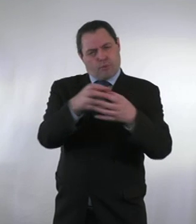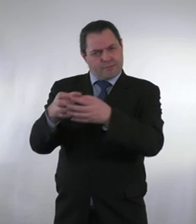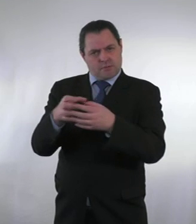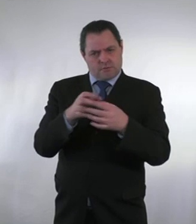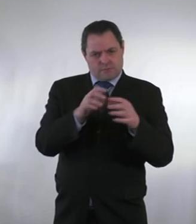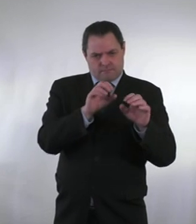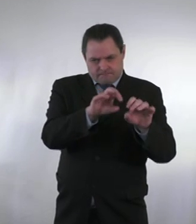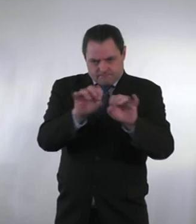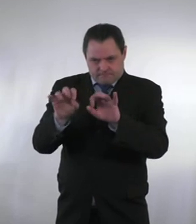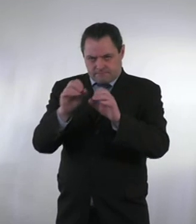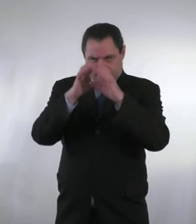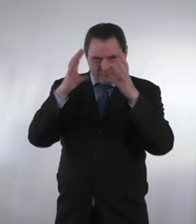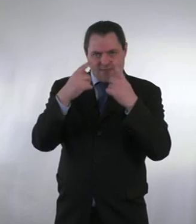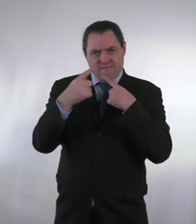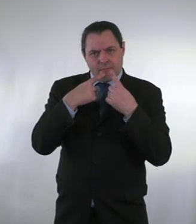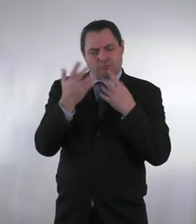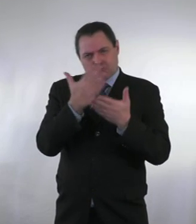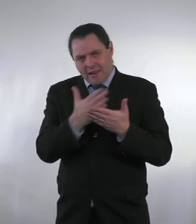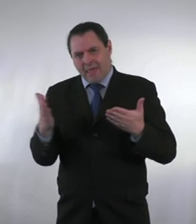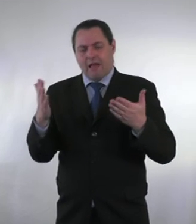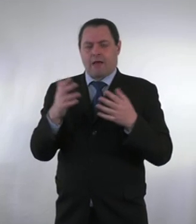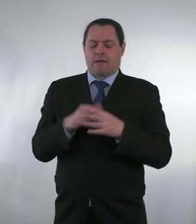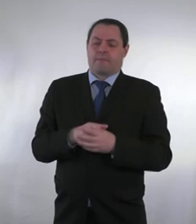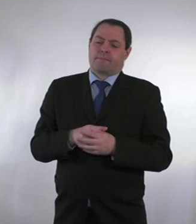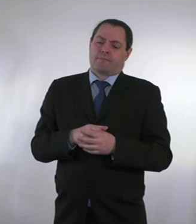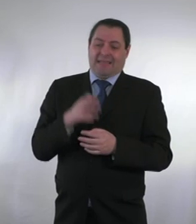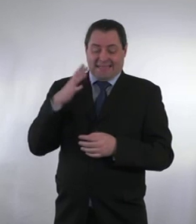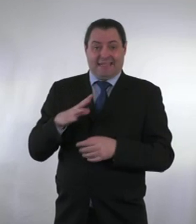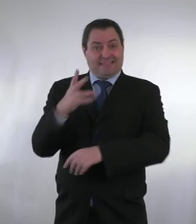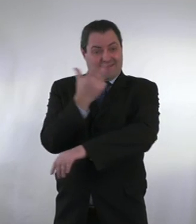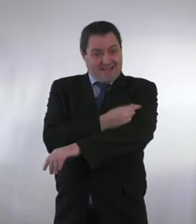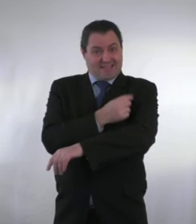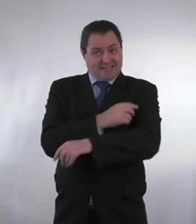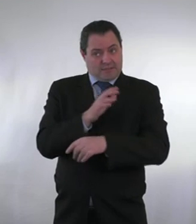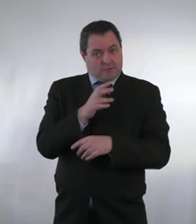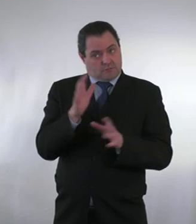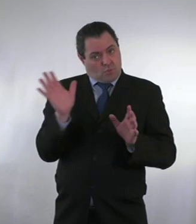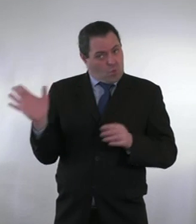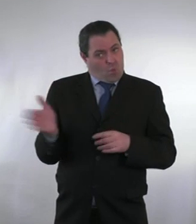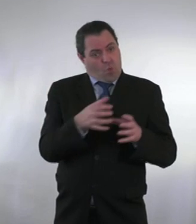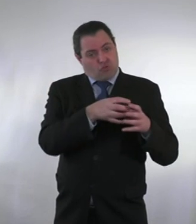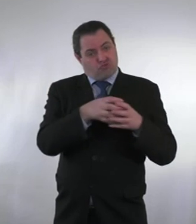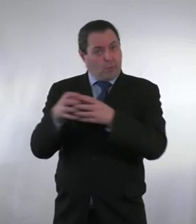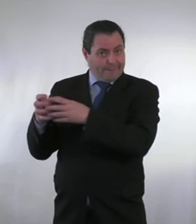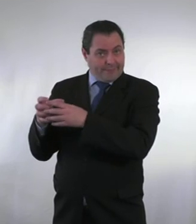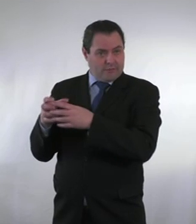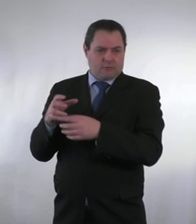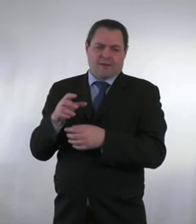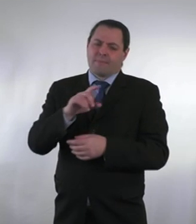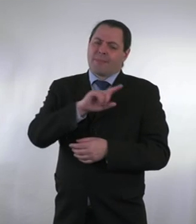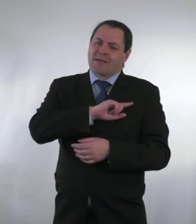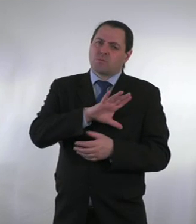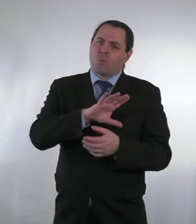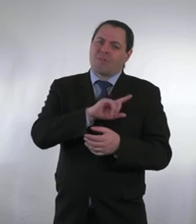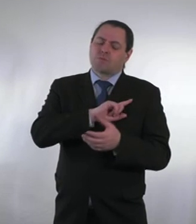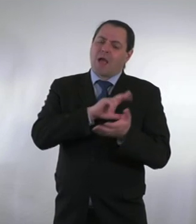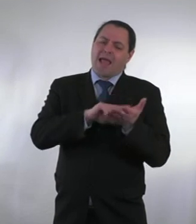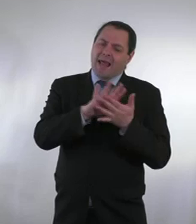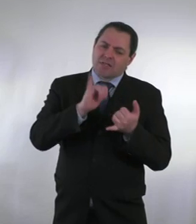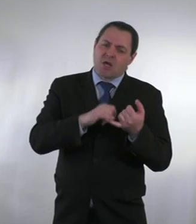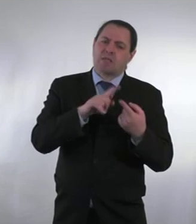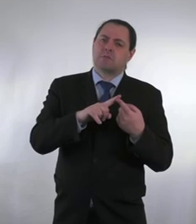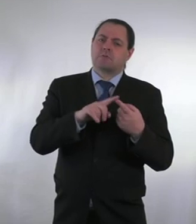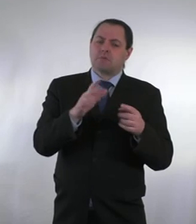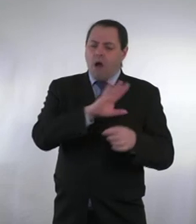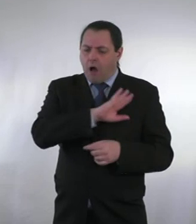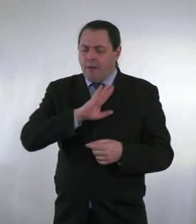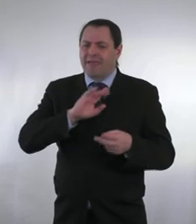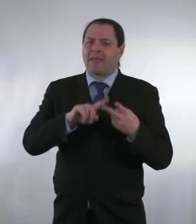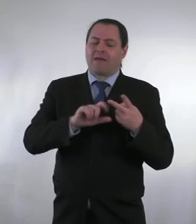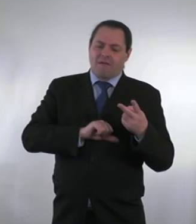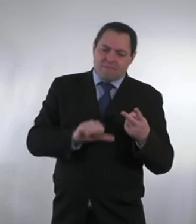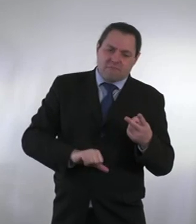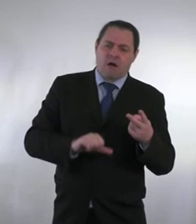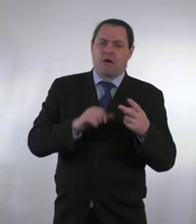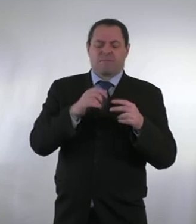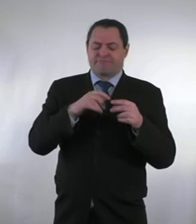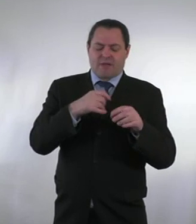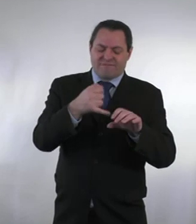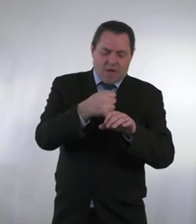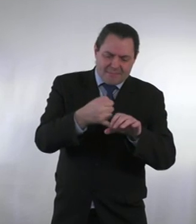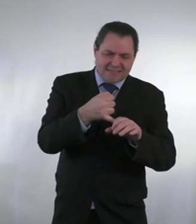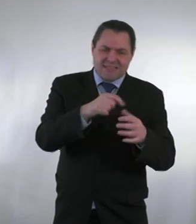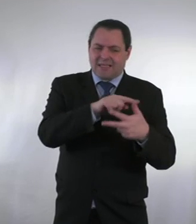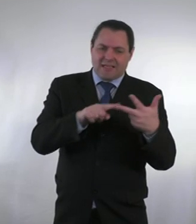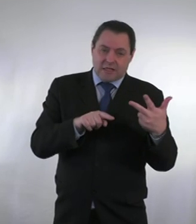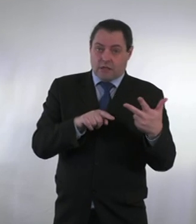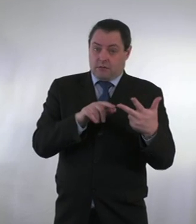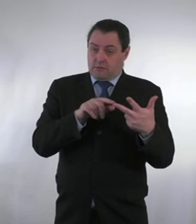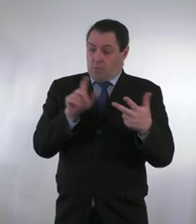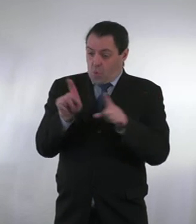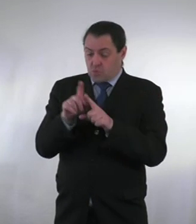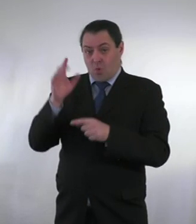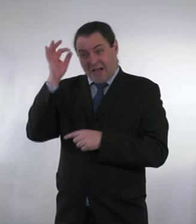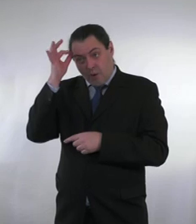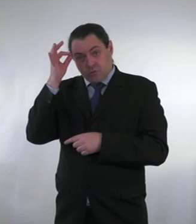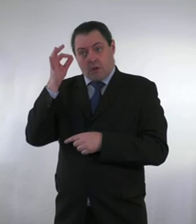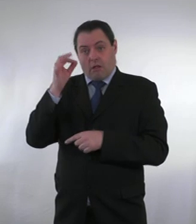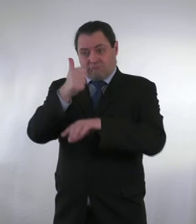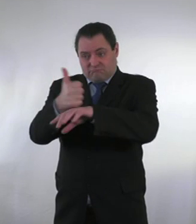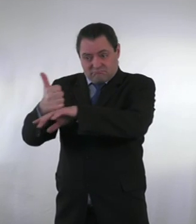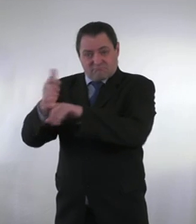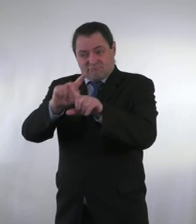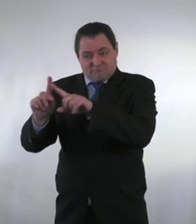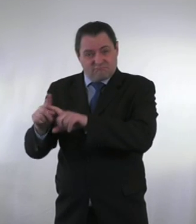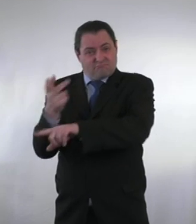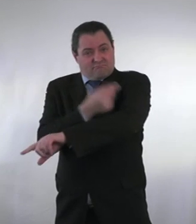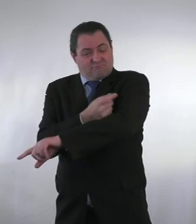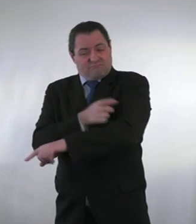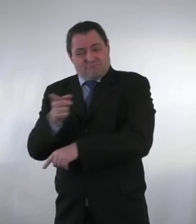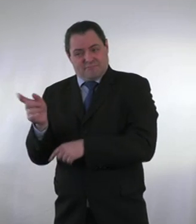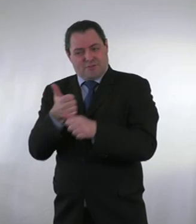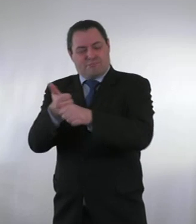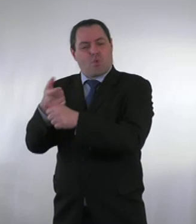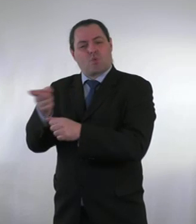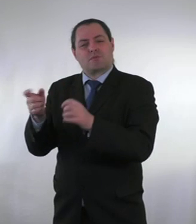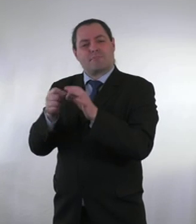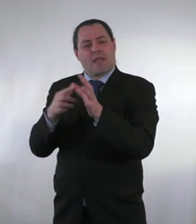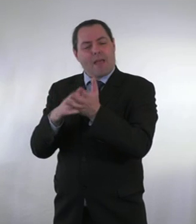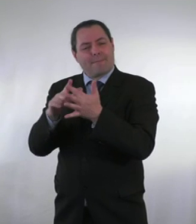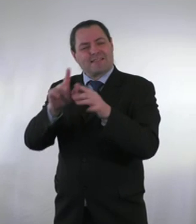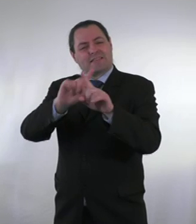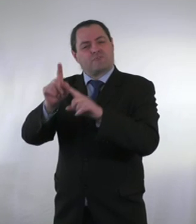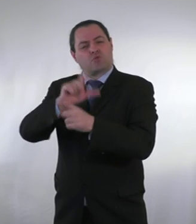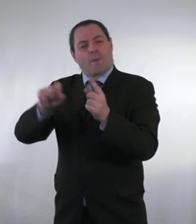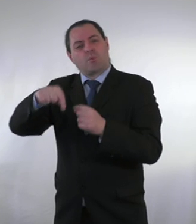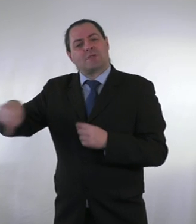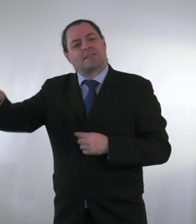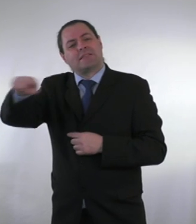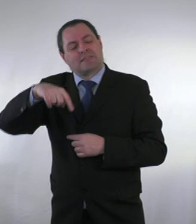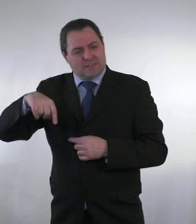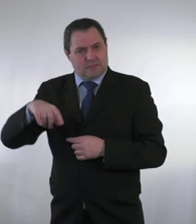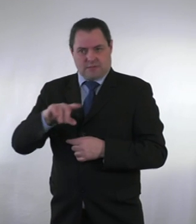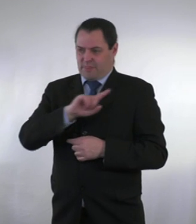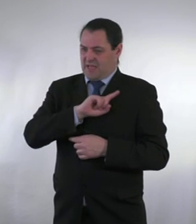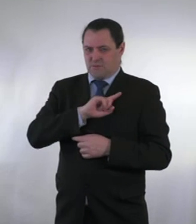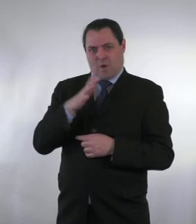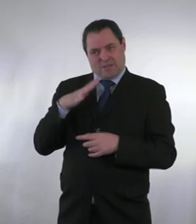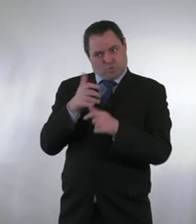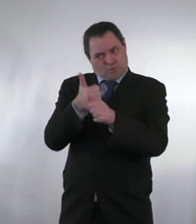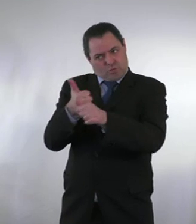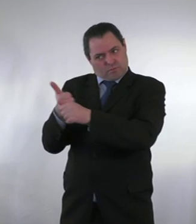That is why it is so important that the vaccine roll-out is not just conducted by the NHS, the Army, pharmacies and volunteers, but in co-ordination with local government at all levels, because it is local government that will know where we need to go, as I am sure she would understand, to ensure that we reach those groups we